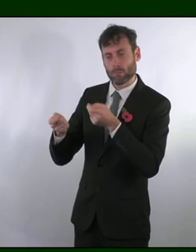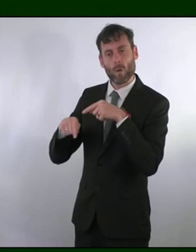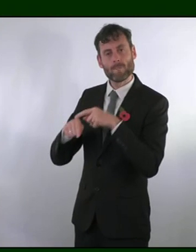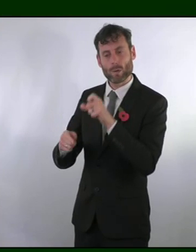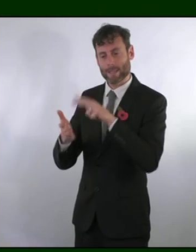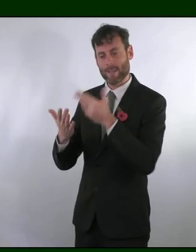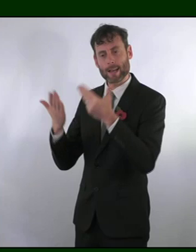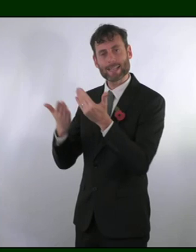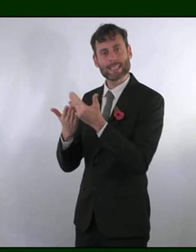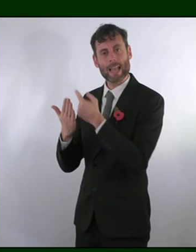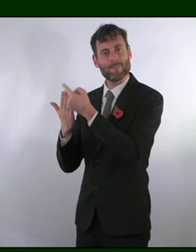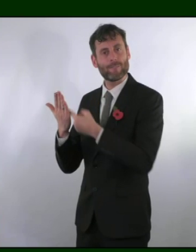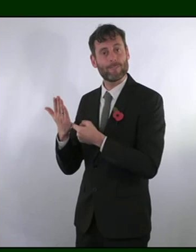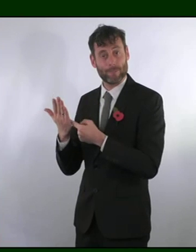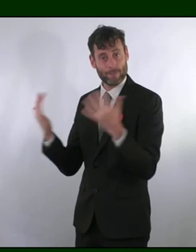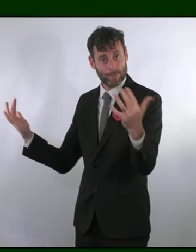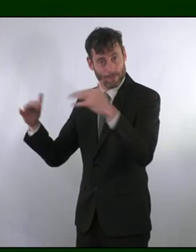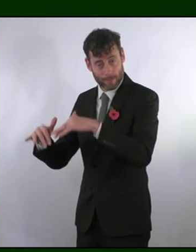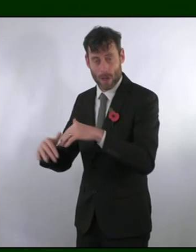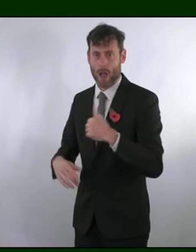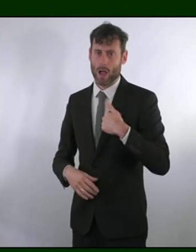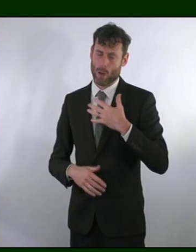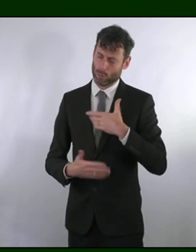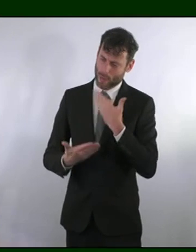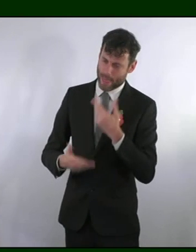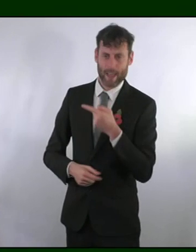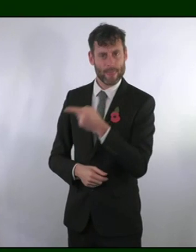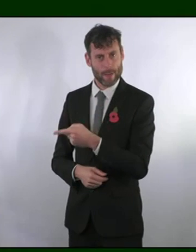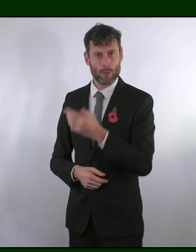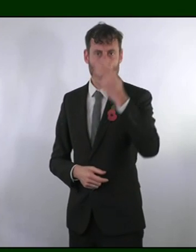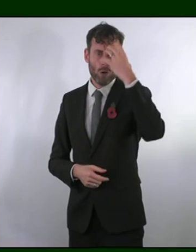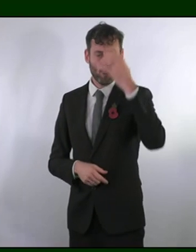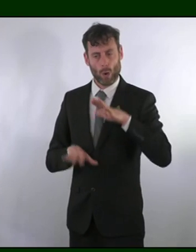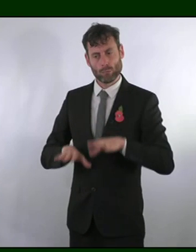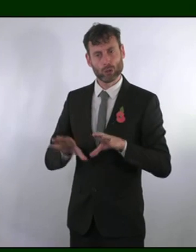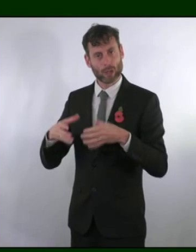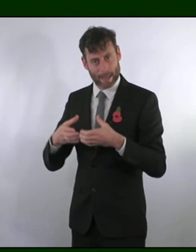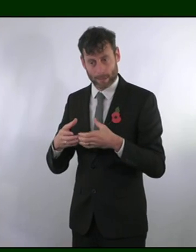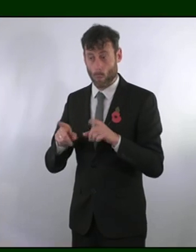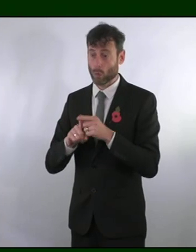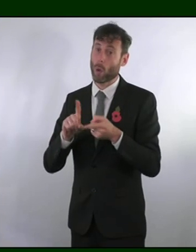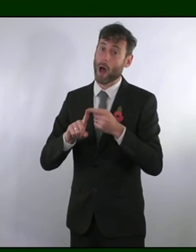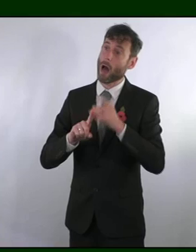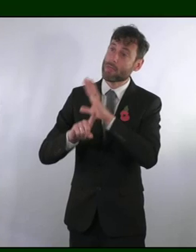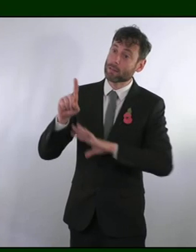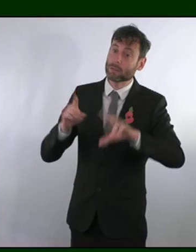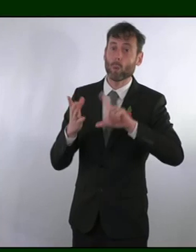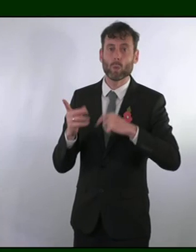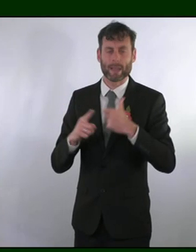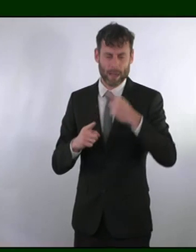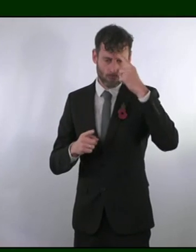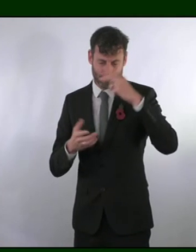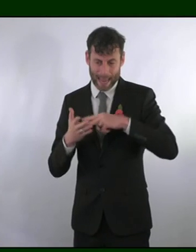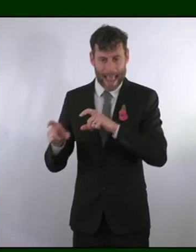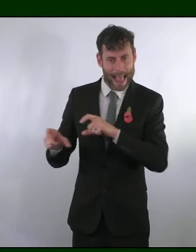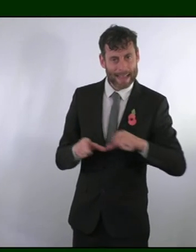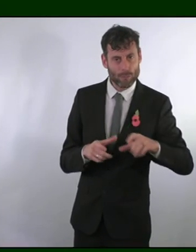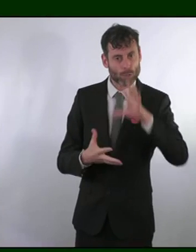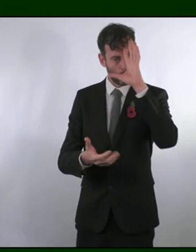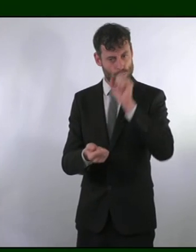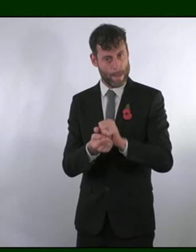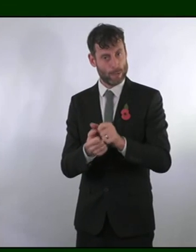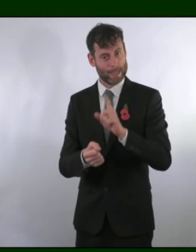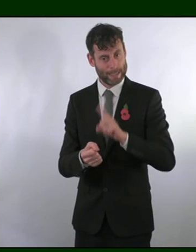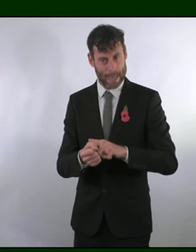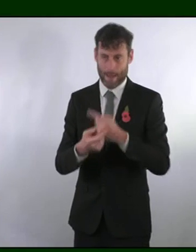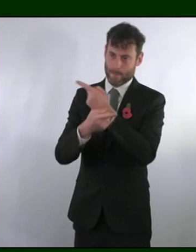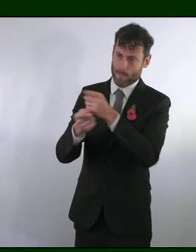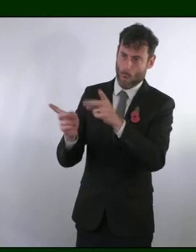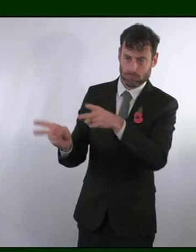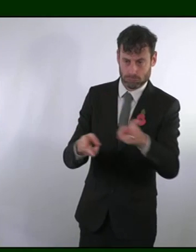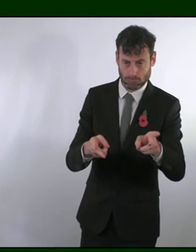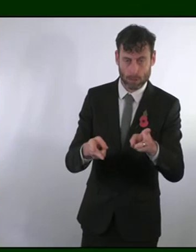Will my right hon. Friend the Prime Minister join me in praising them, the Royal British Legion and, indeed, all those across the United Kingdom who are doing their best to ensure that we can pay tribute to those who made the ultimate sacrifice?